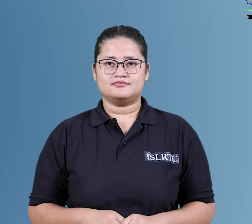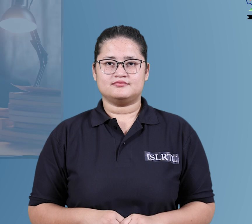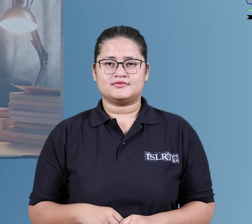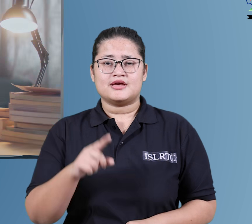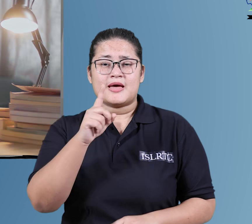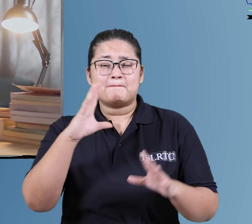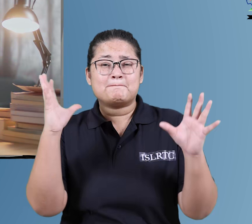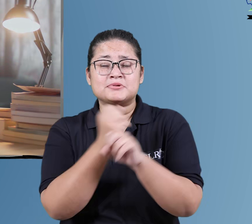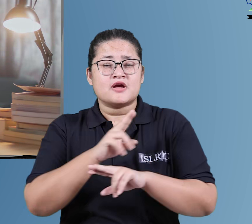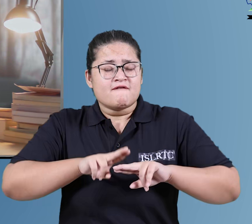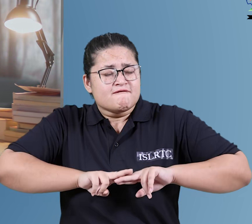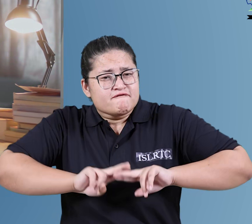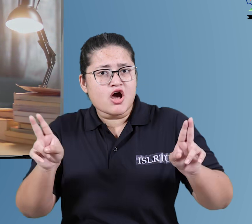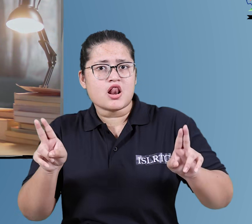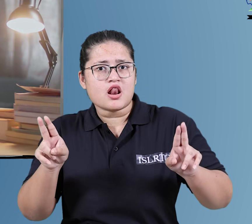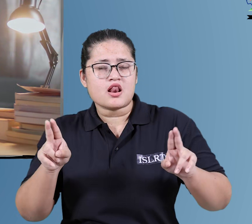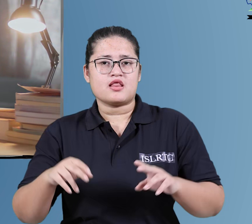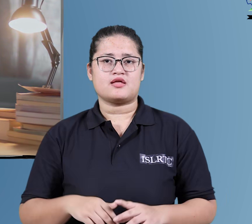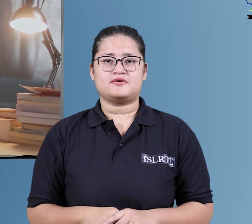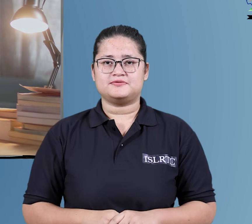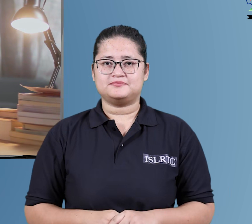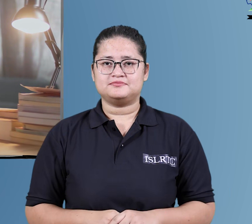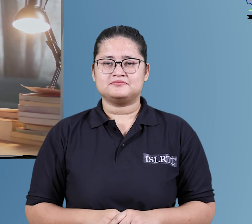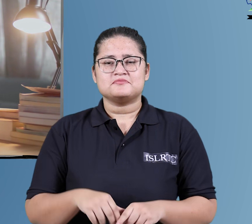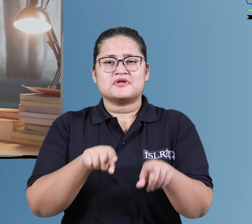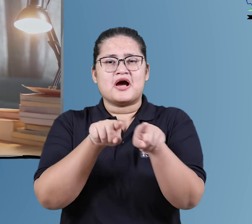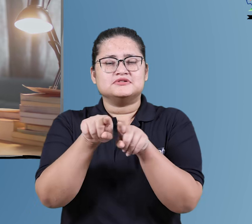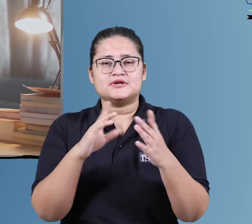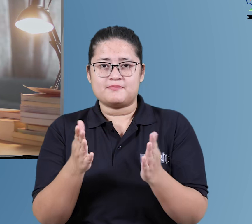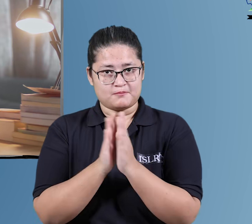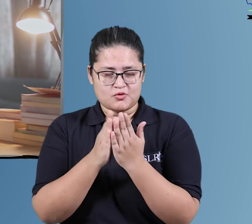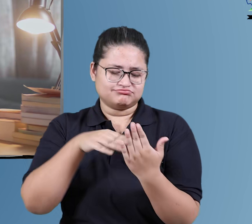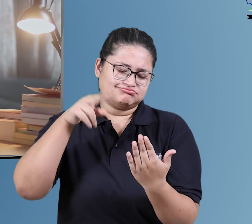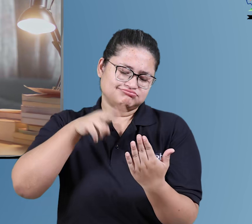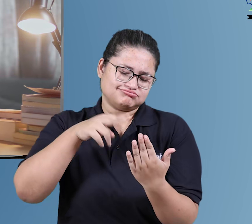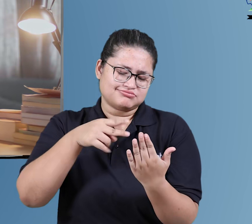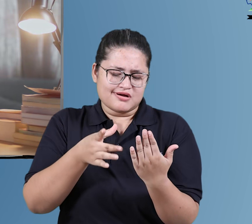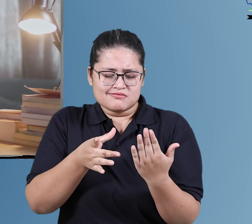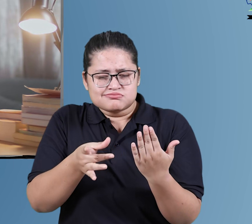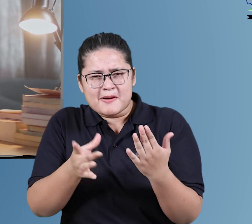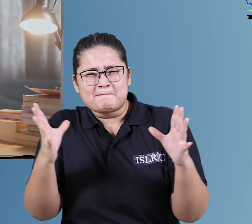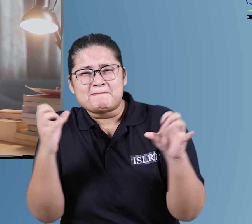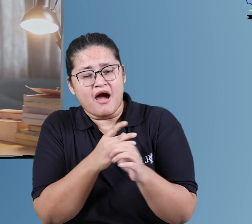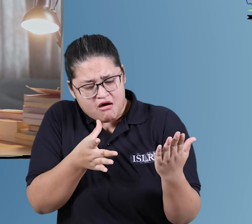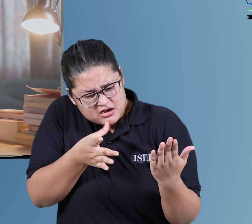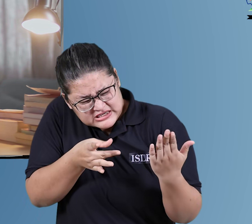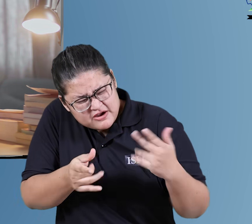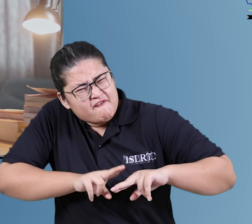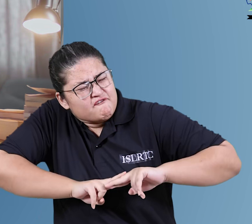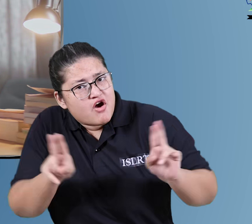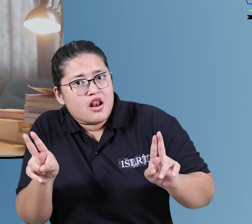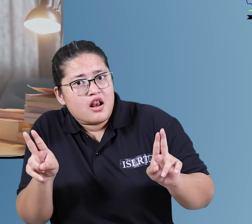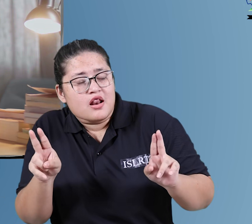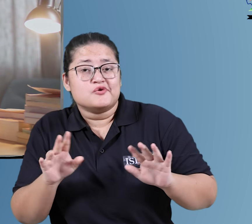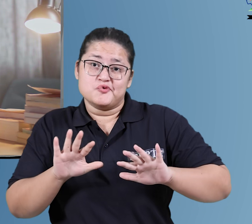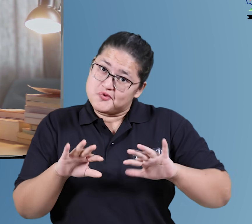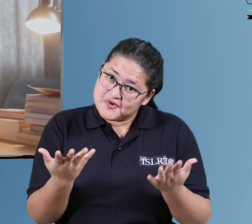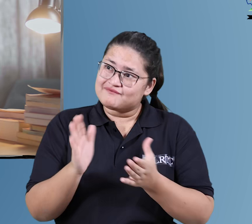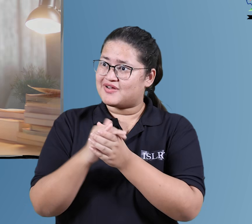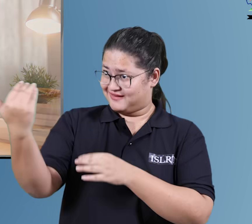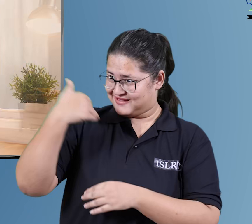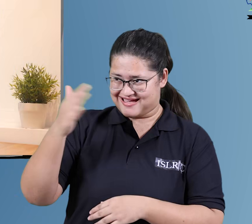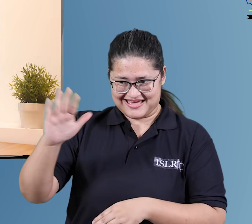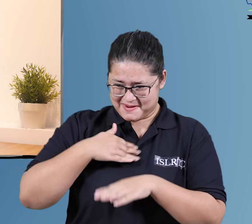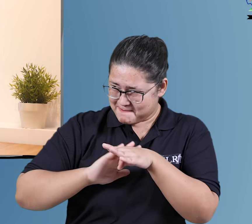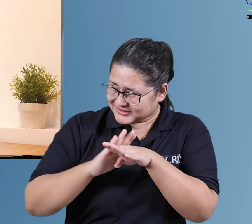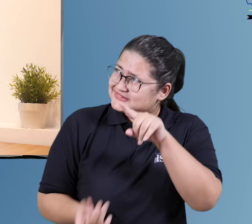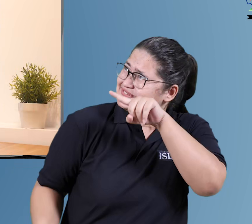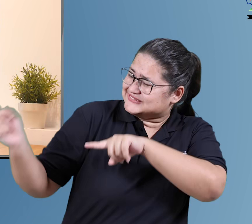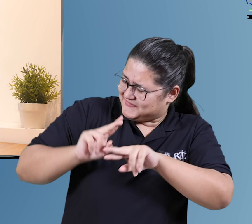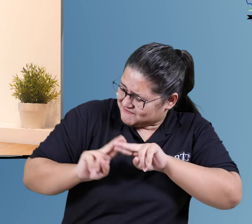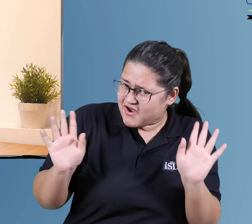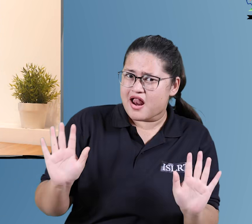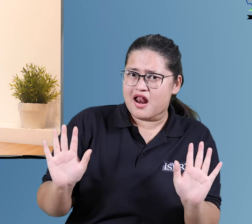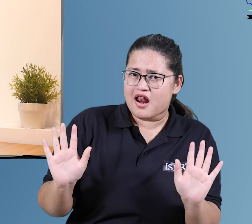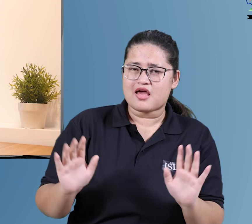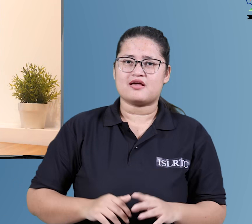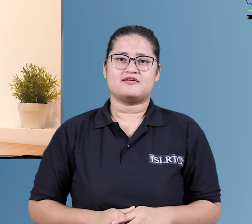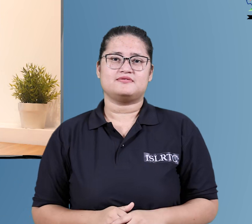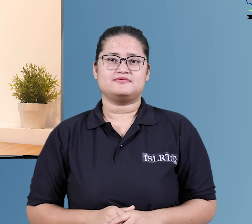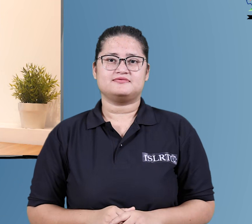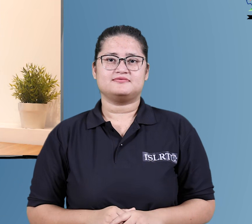Entire Entire means whole or complete. For example, I read the entire book in a day or don't call me today, I'm busy the entire day.